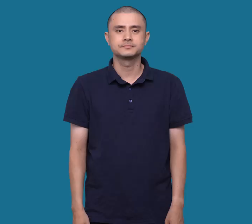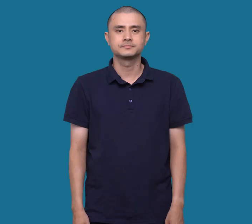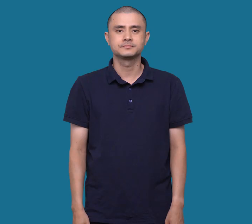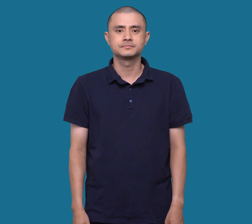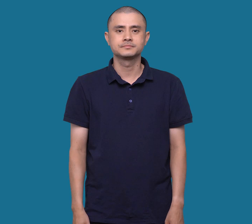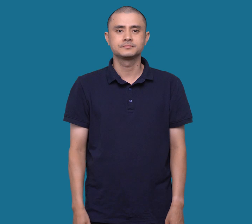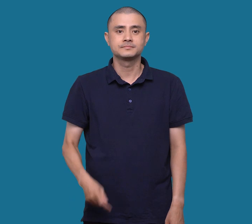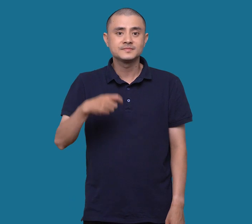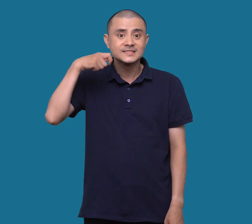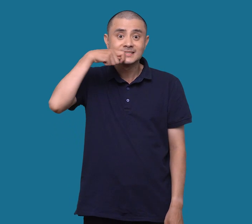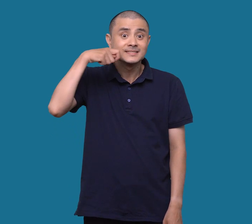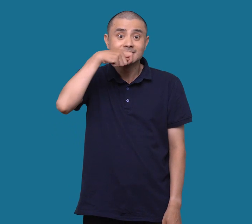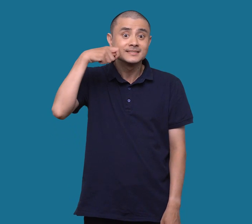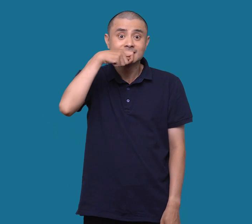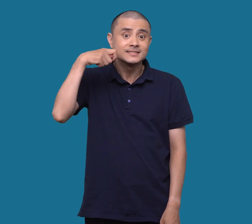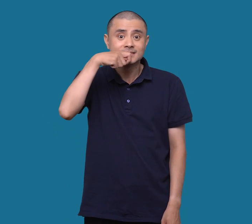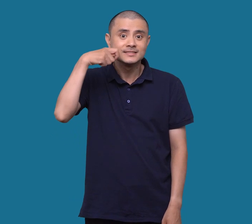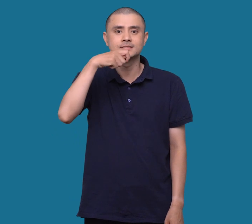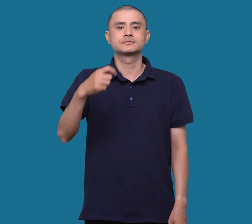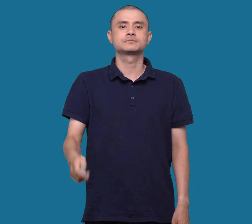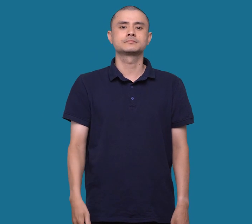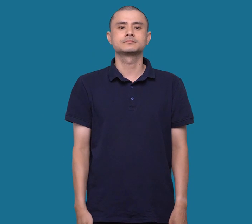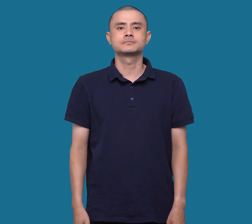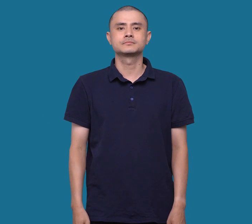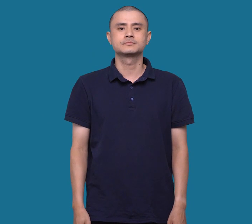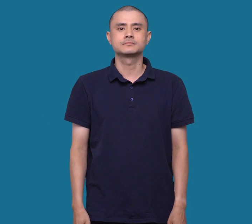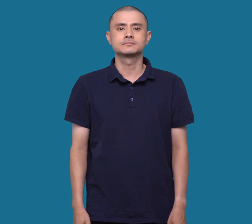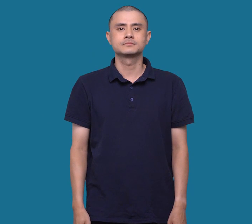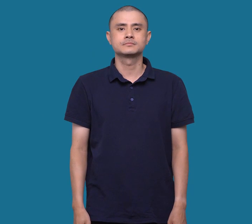đánh răng